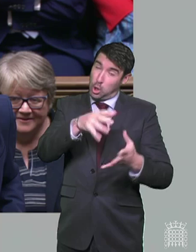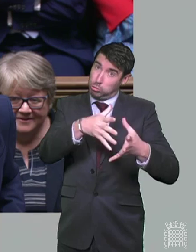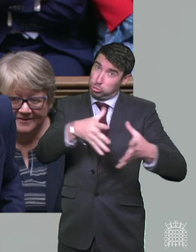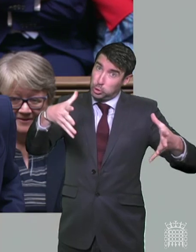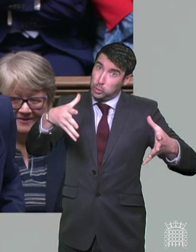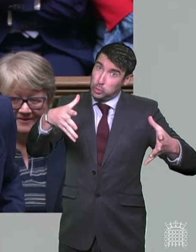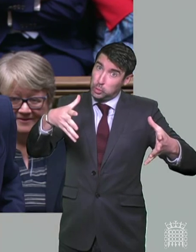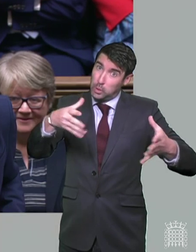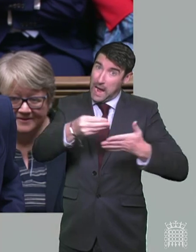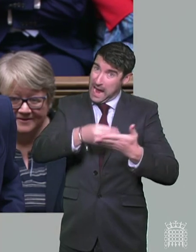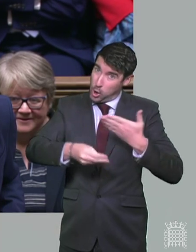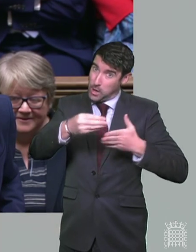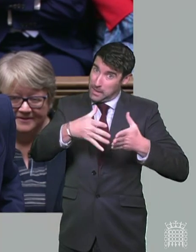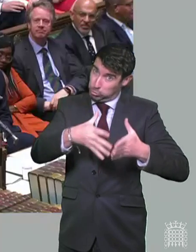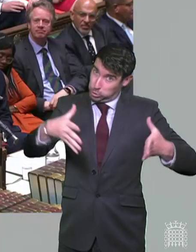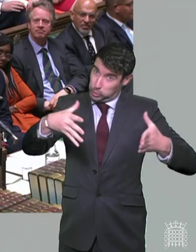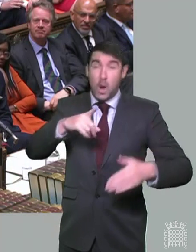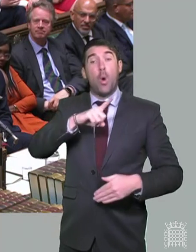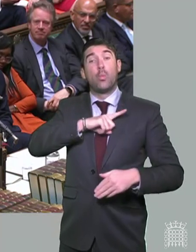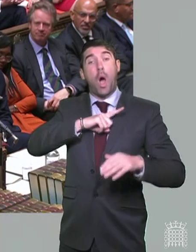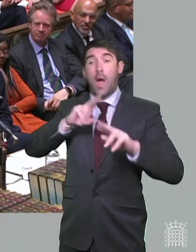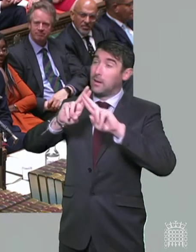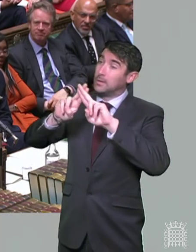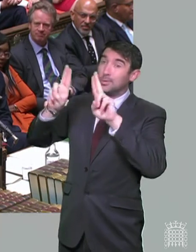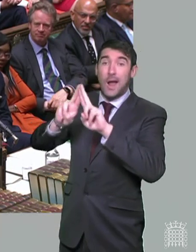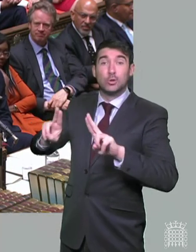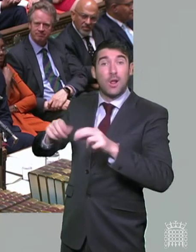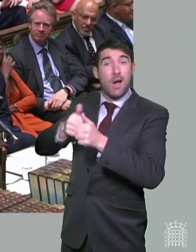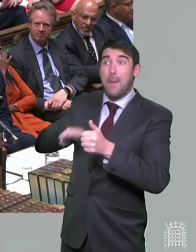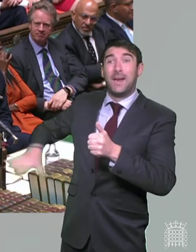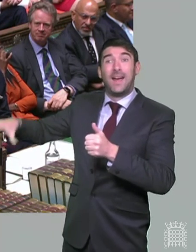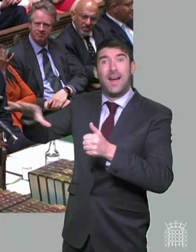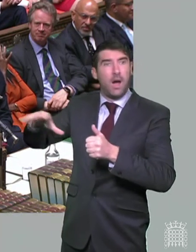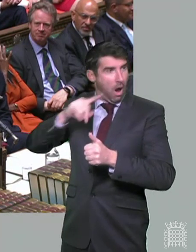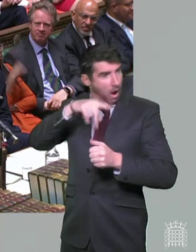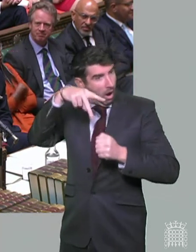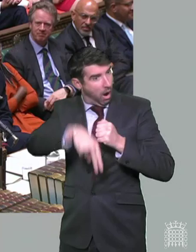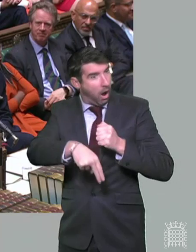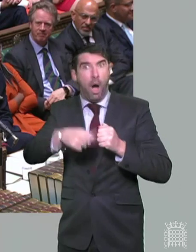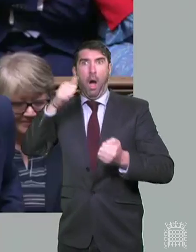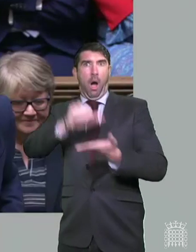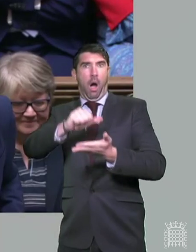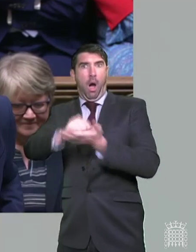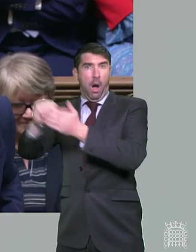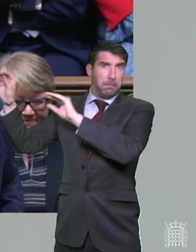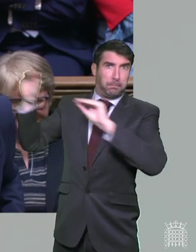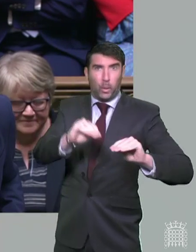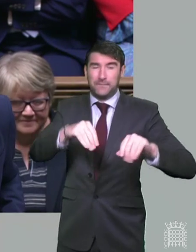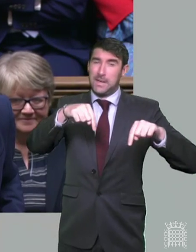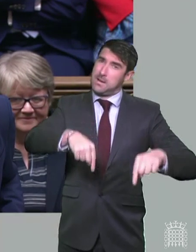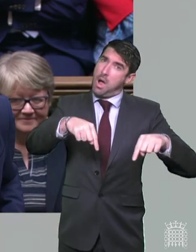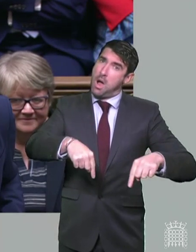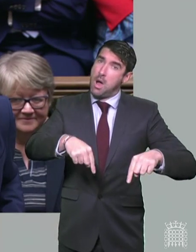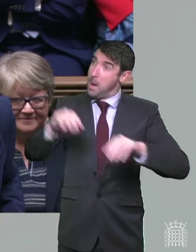because more companies wanted to base themselves in Britain, and more companies wanted to invest in our country.